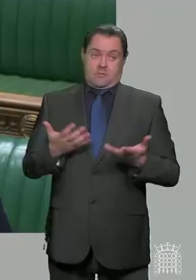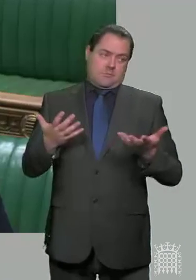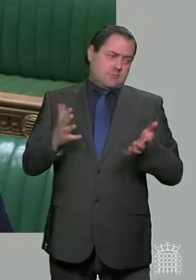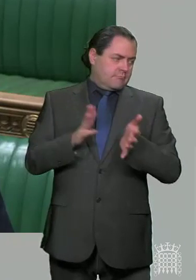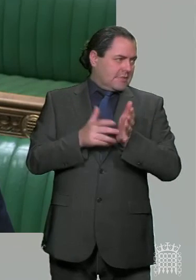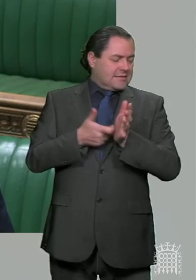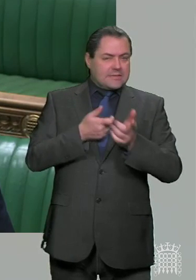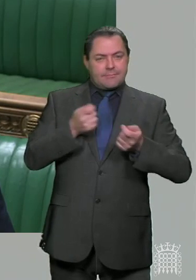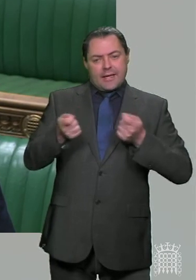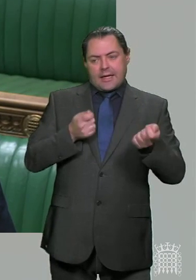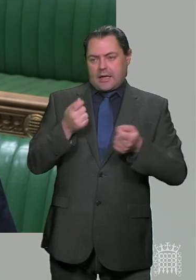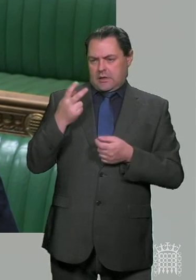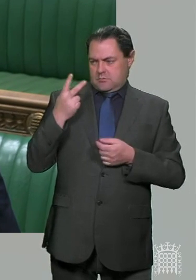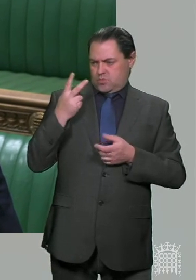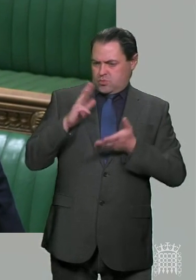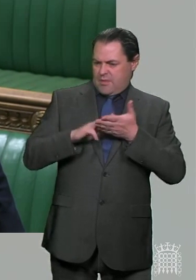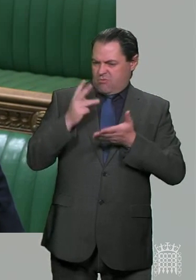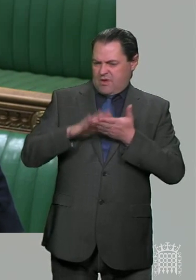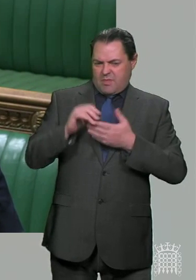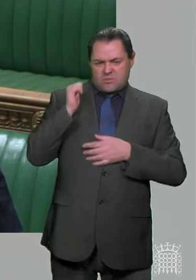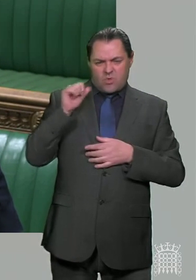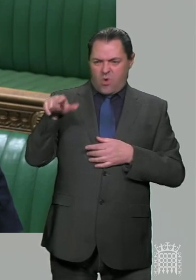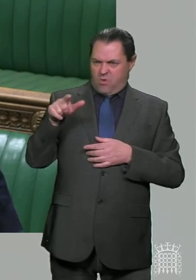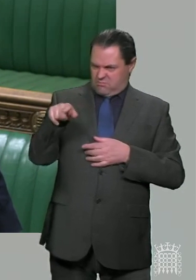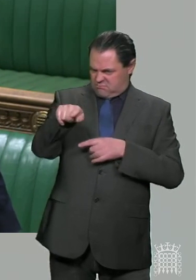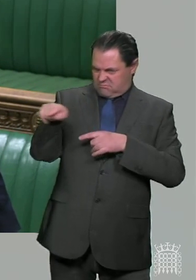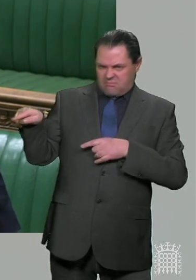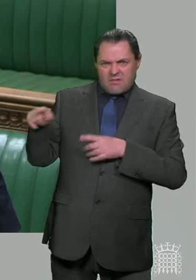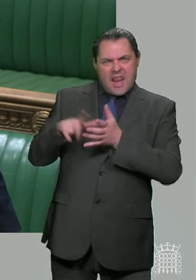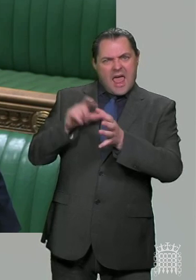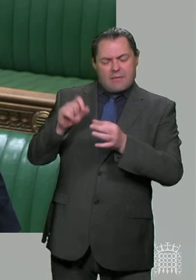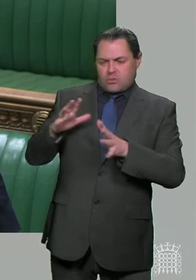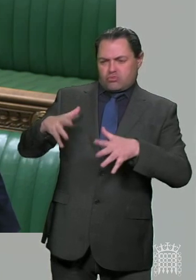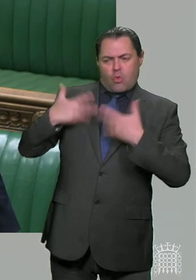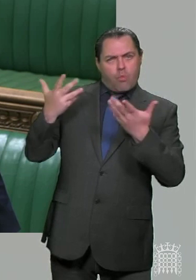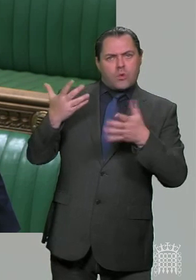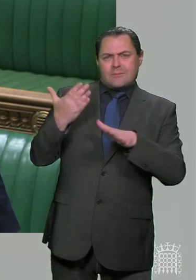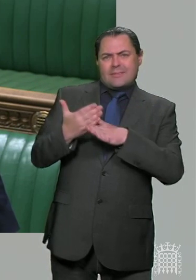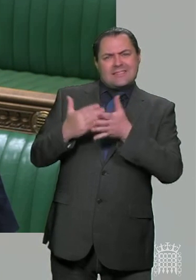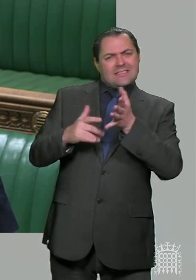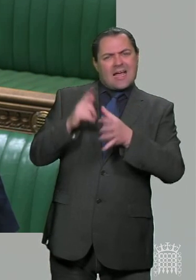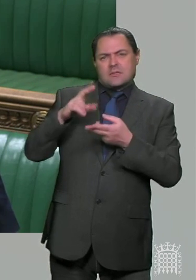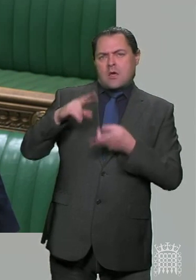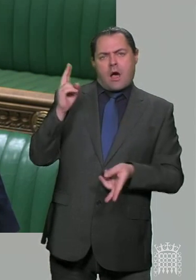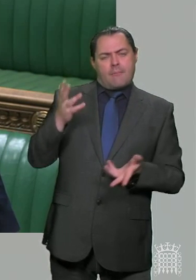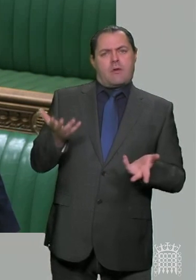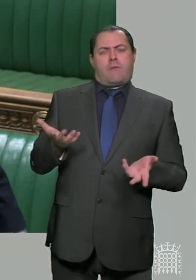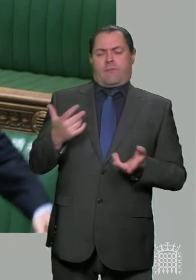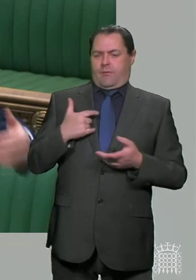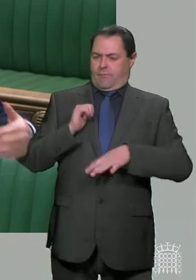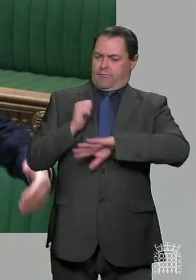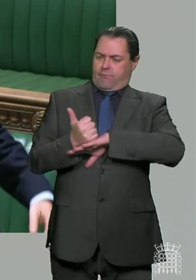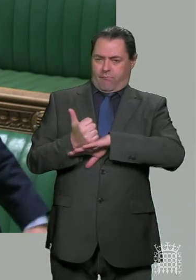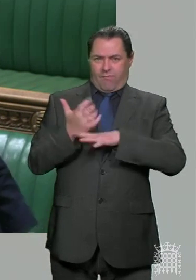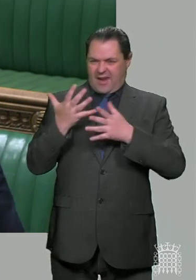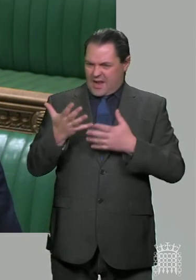It was only a few months ago that the Labour Front Benchers opposed the corporation tax increases we put in.